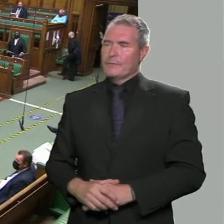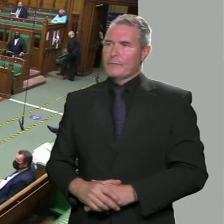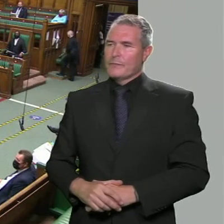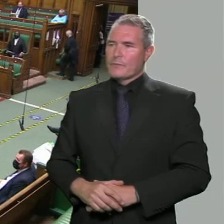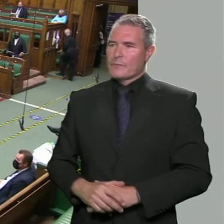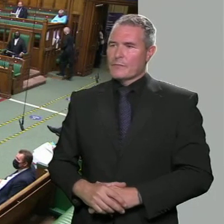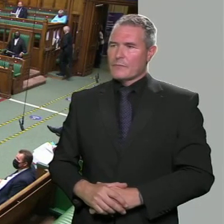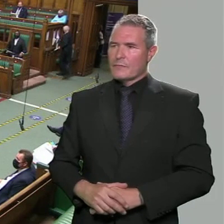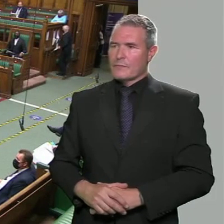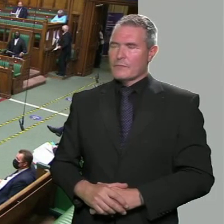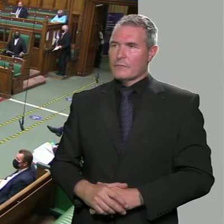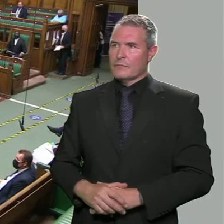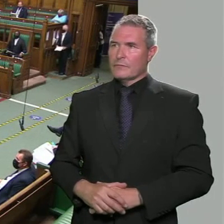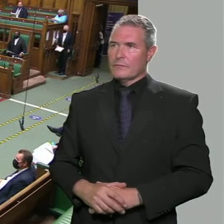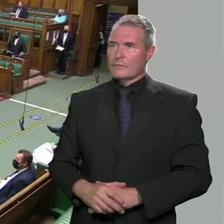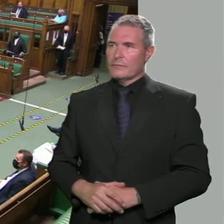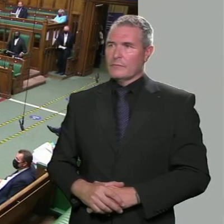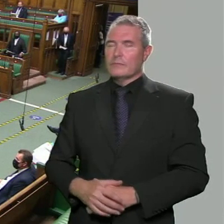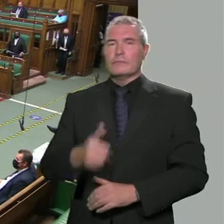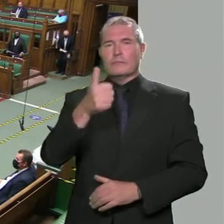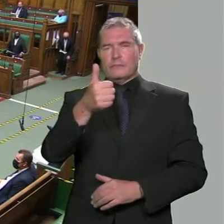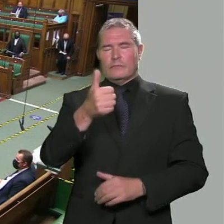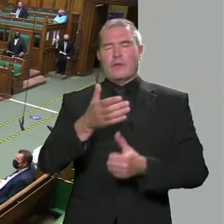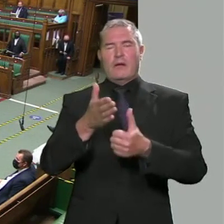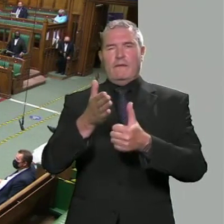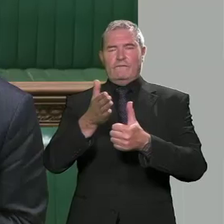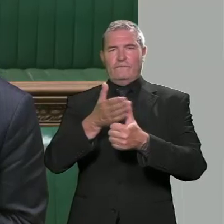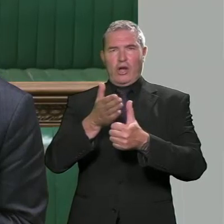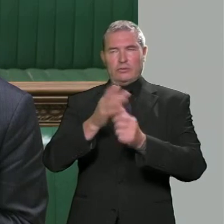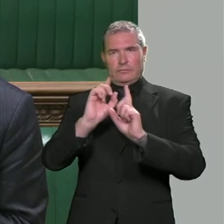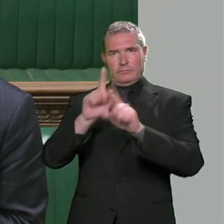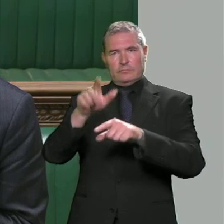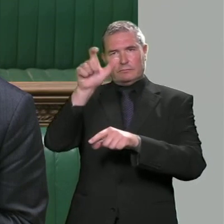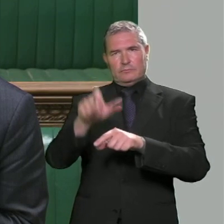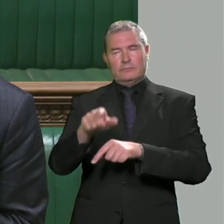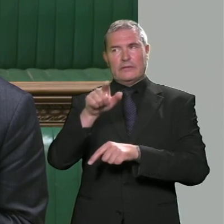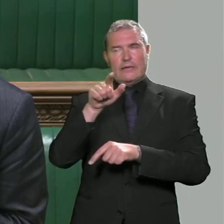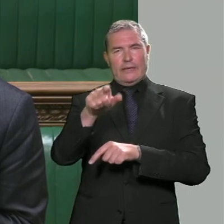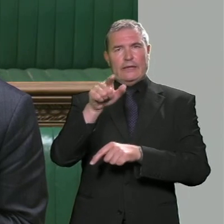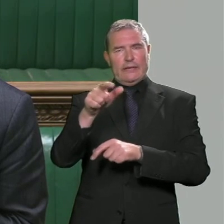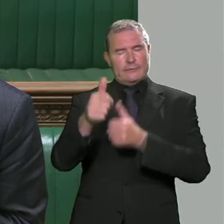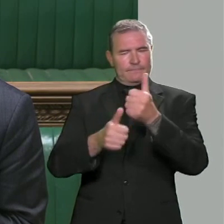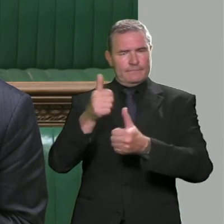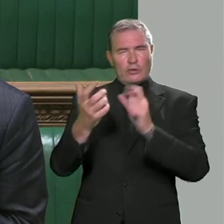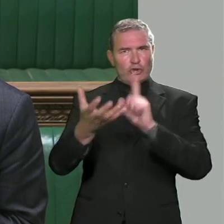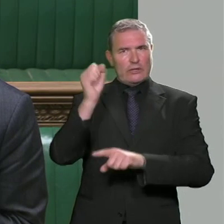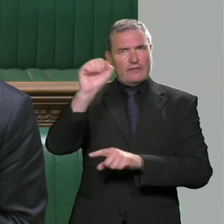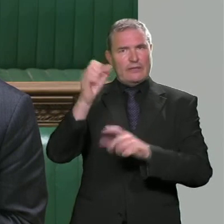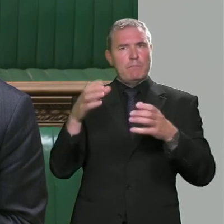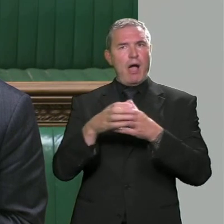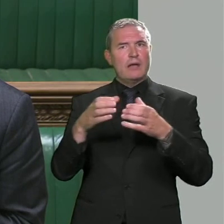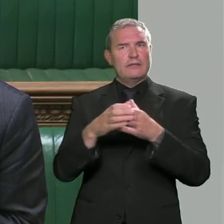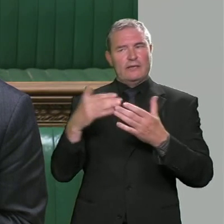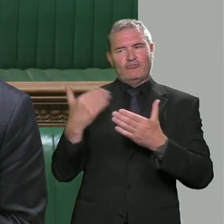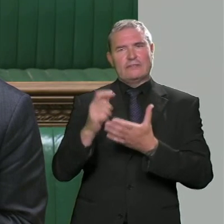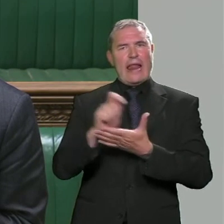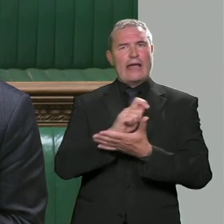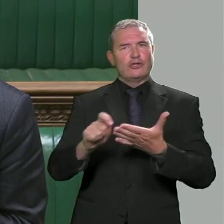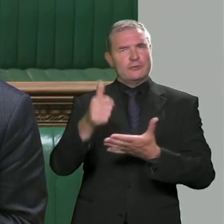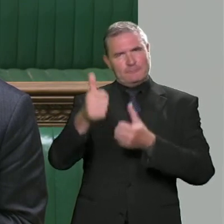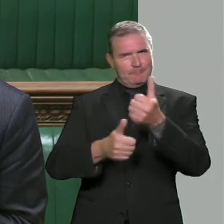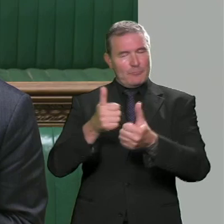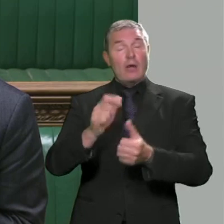First, I congratulate the honourable Gentleman on the outstanding success of his party in the recent elections.